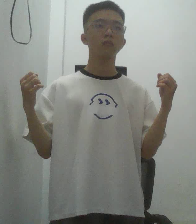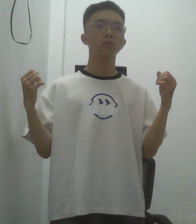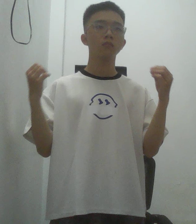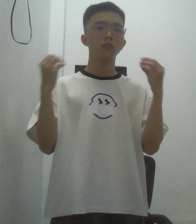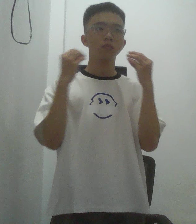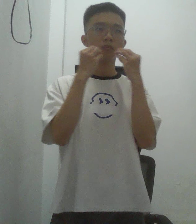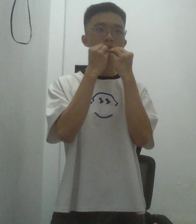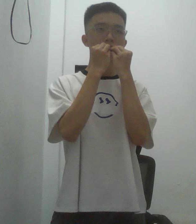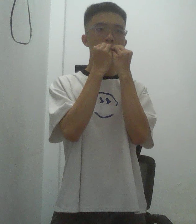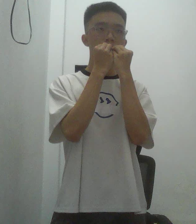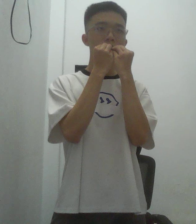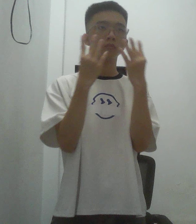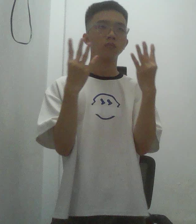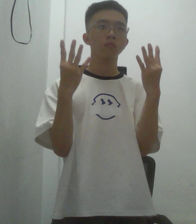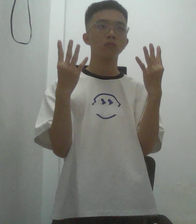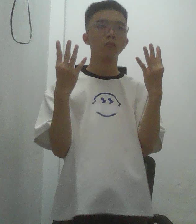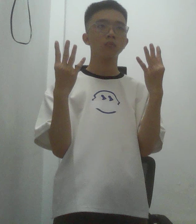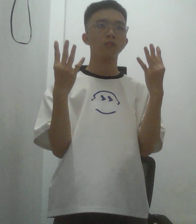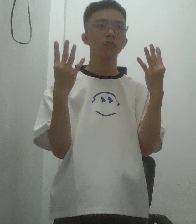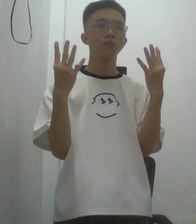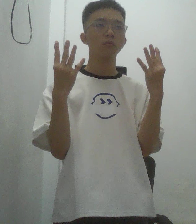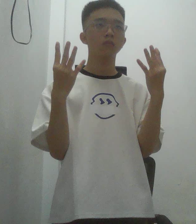cam on